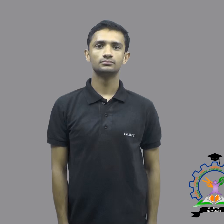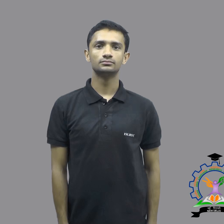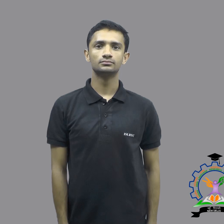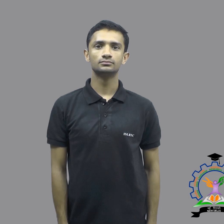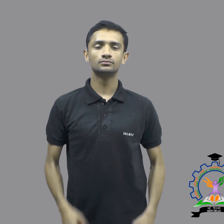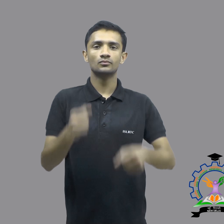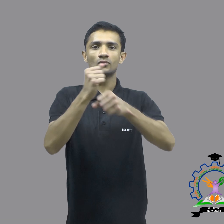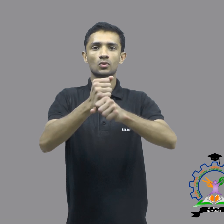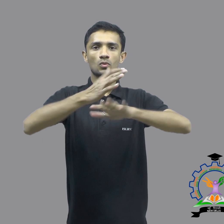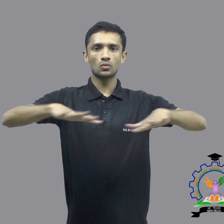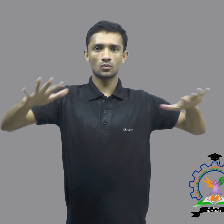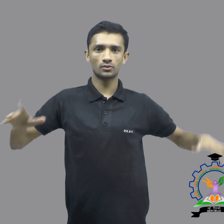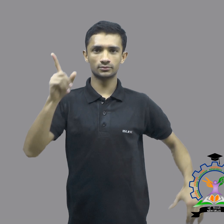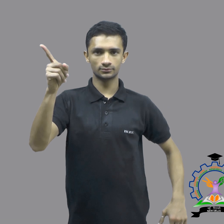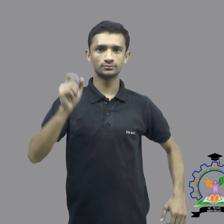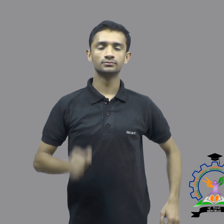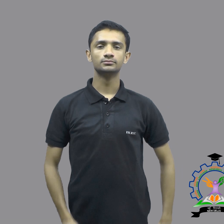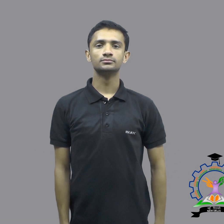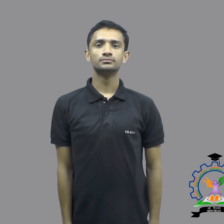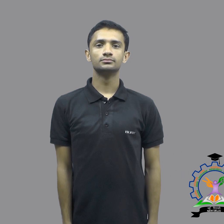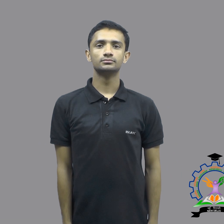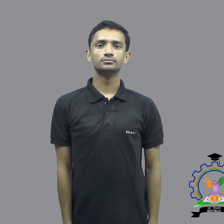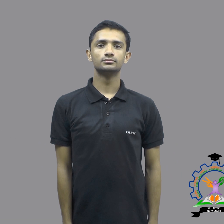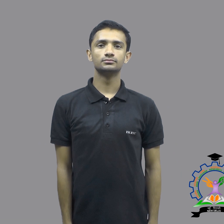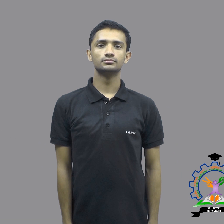Goa